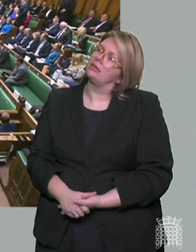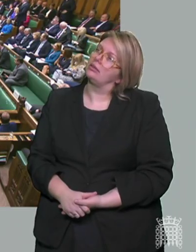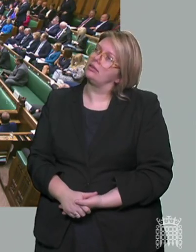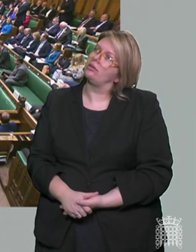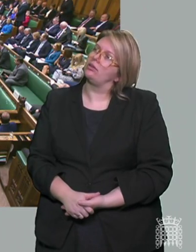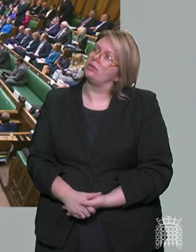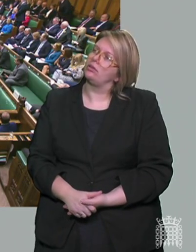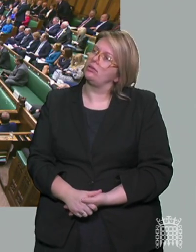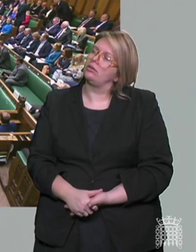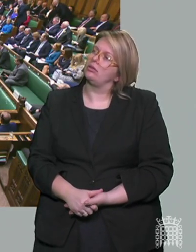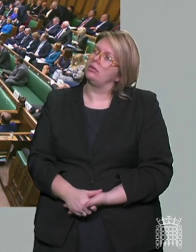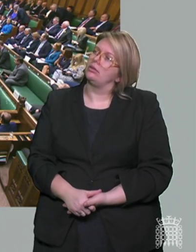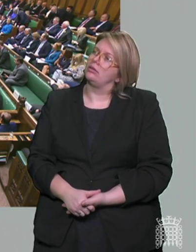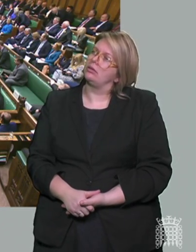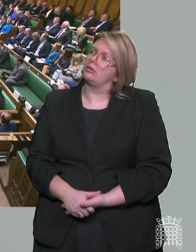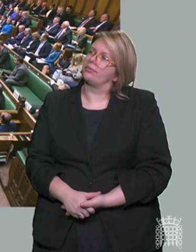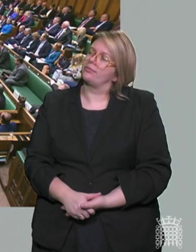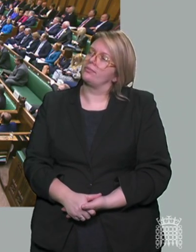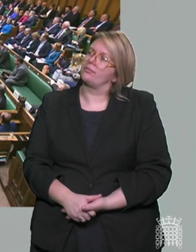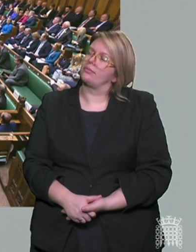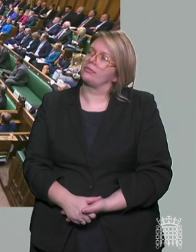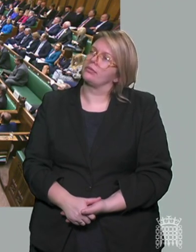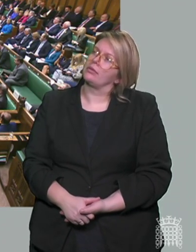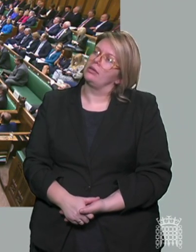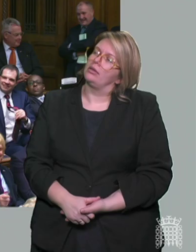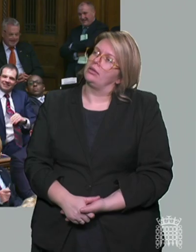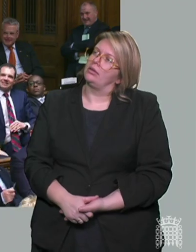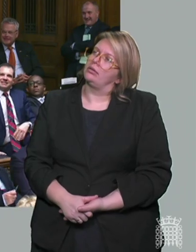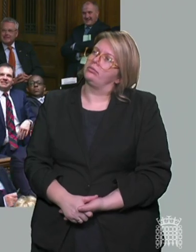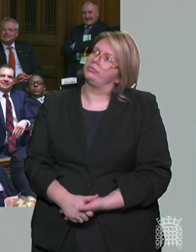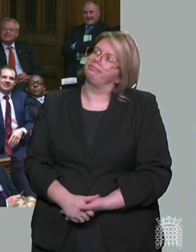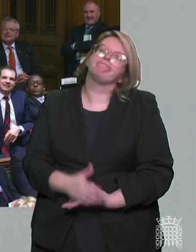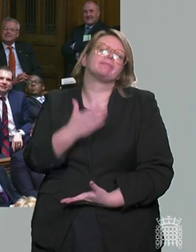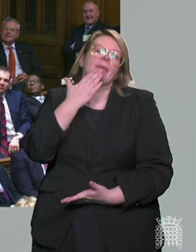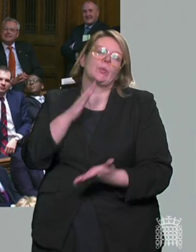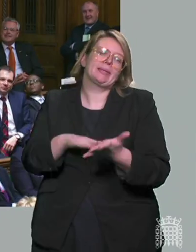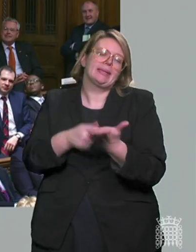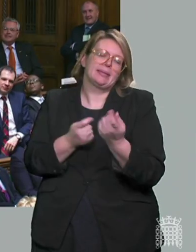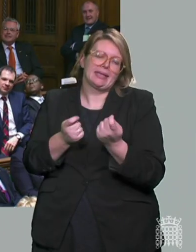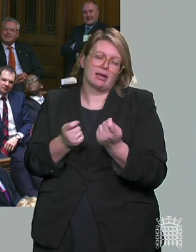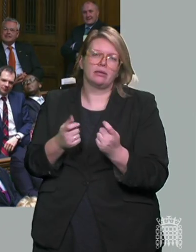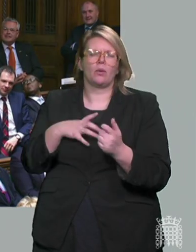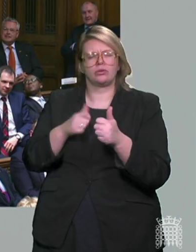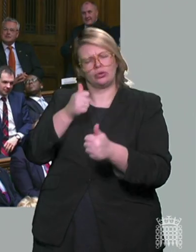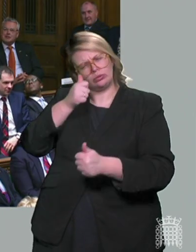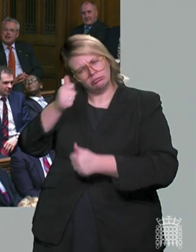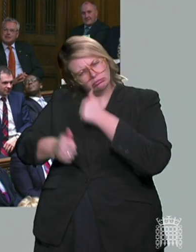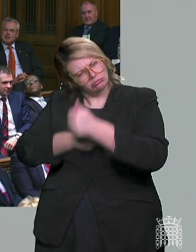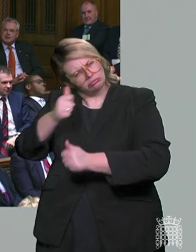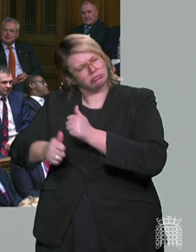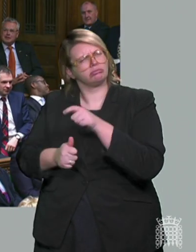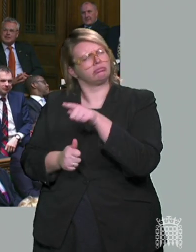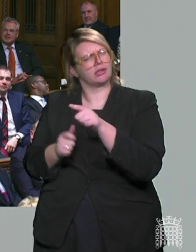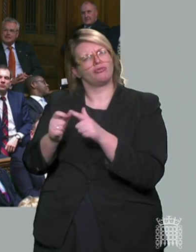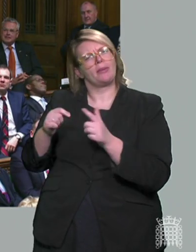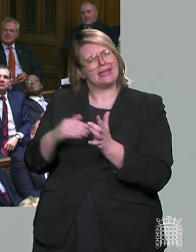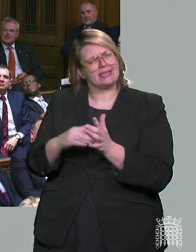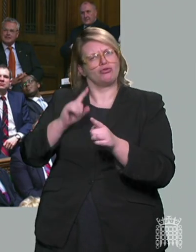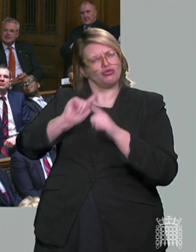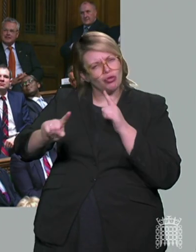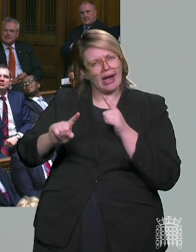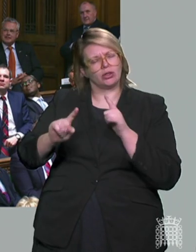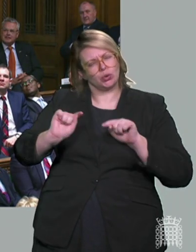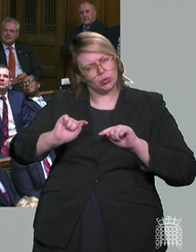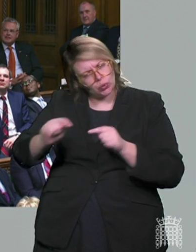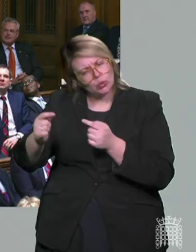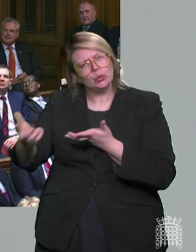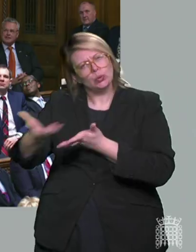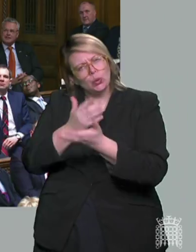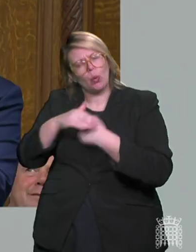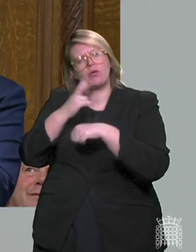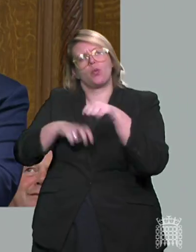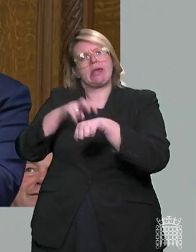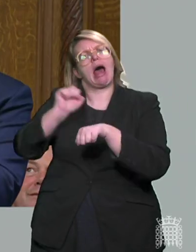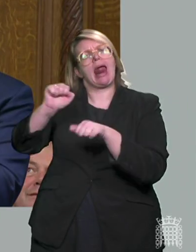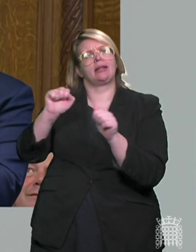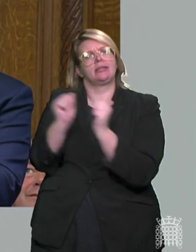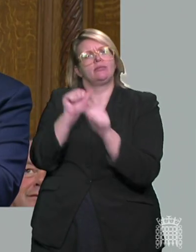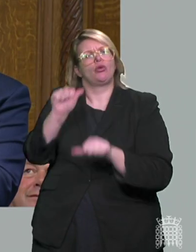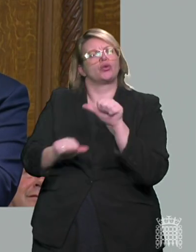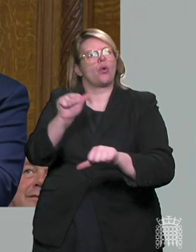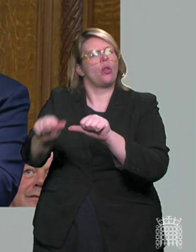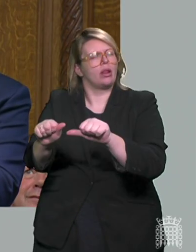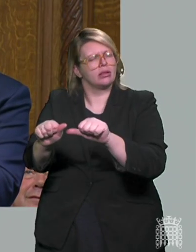I commend my right honourable Friend for grasping the nettle and seeking to negotiate an agreement on the Northern Ireland protocol.